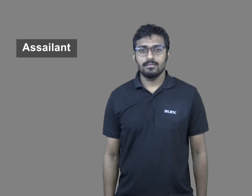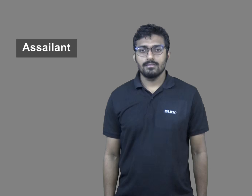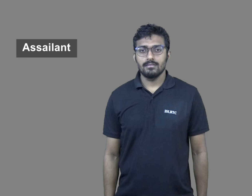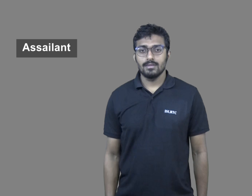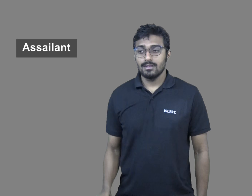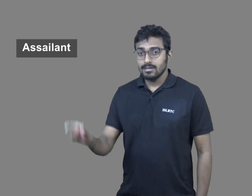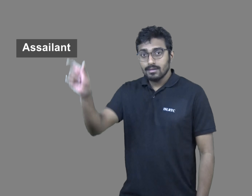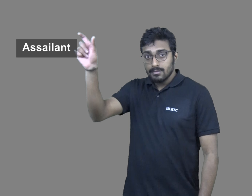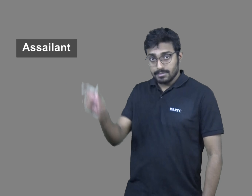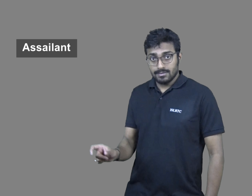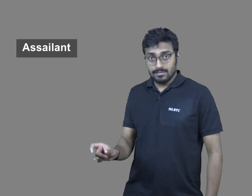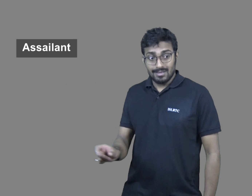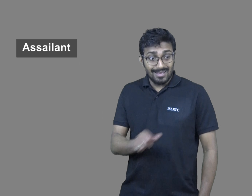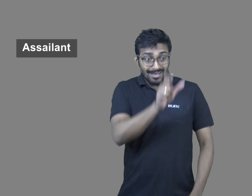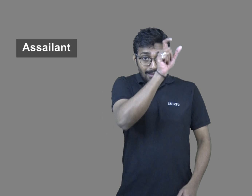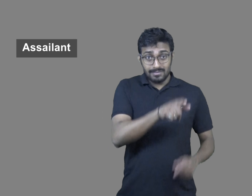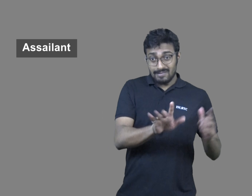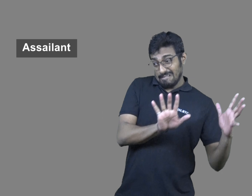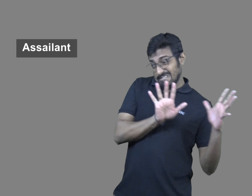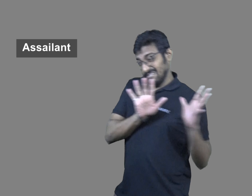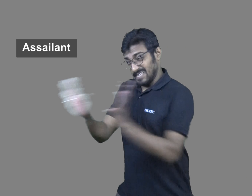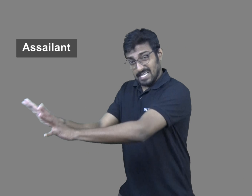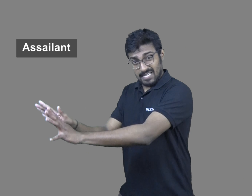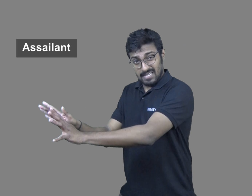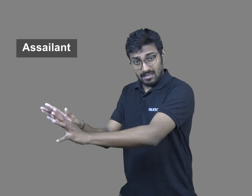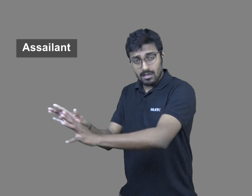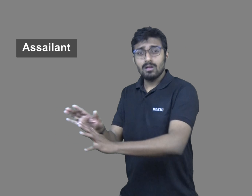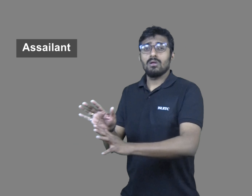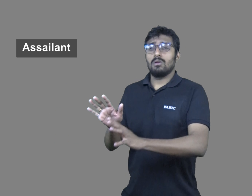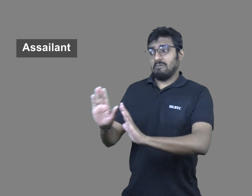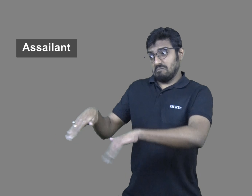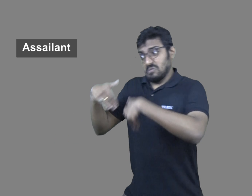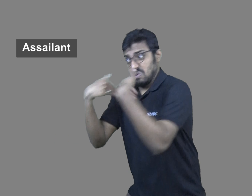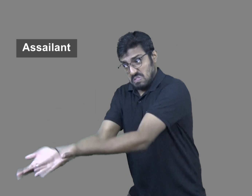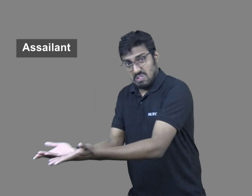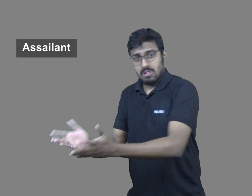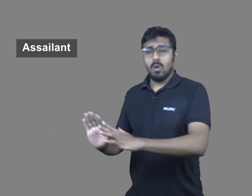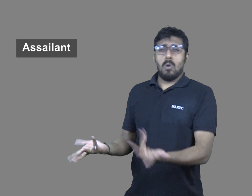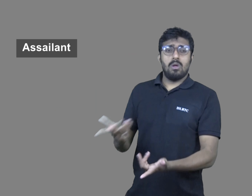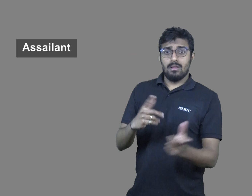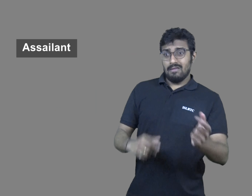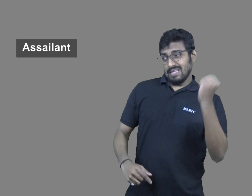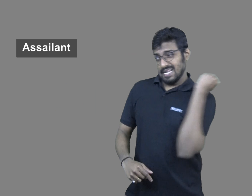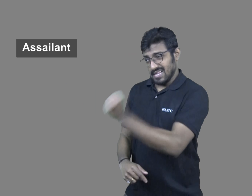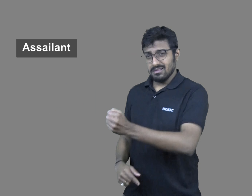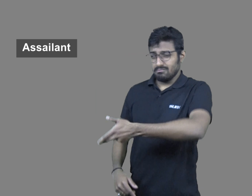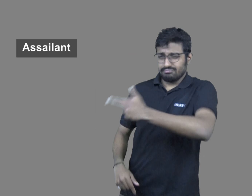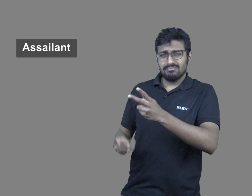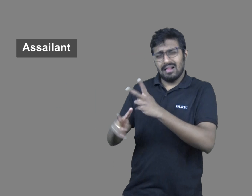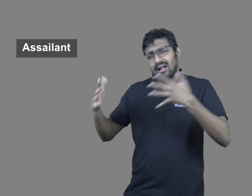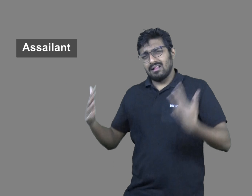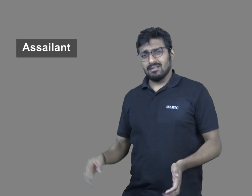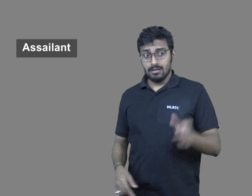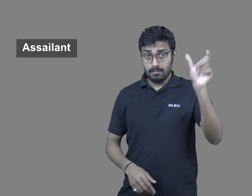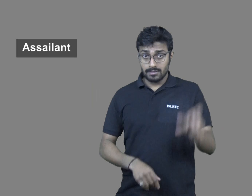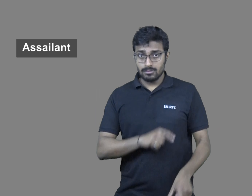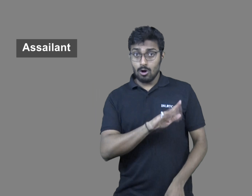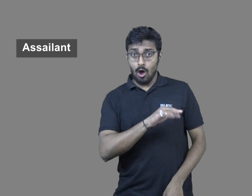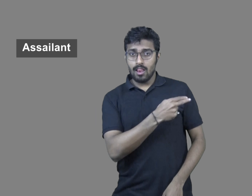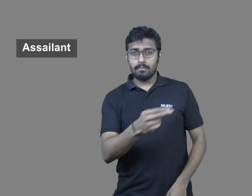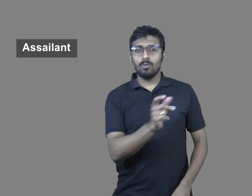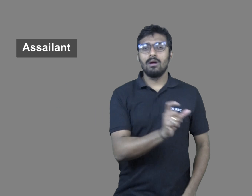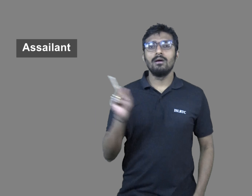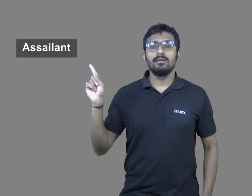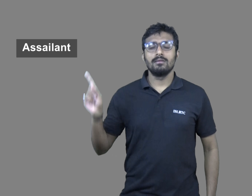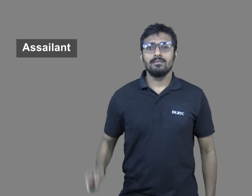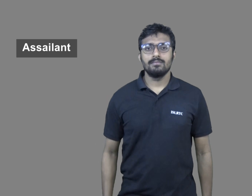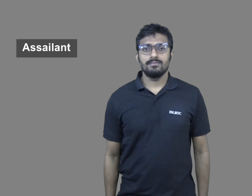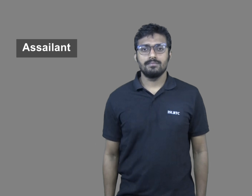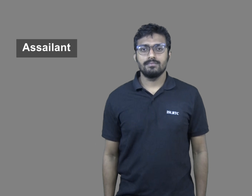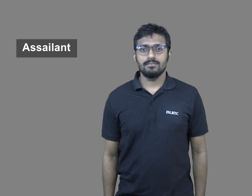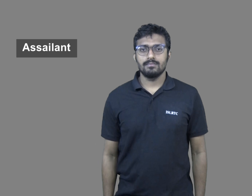Assailant